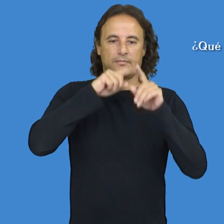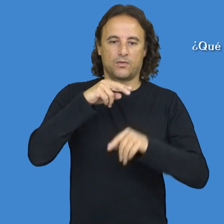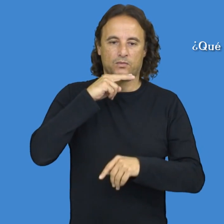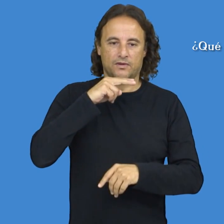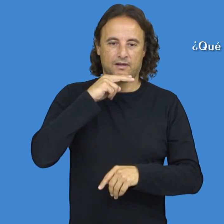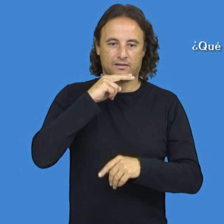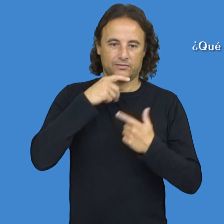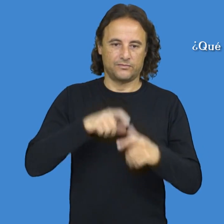pis